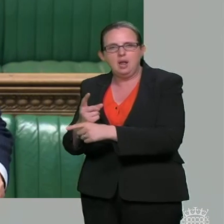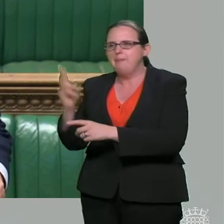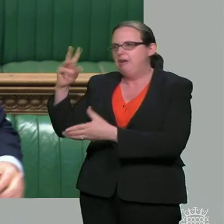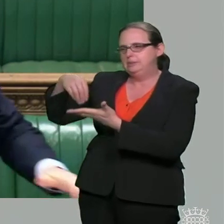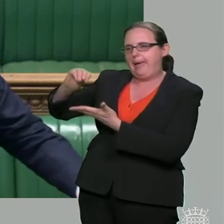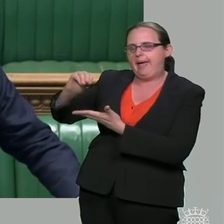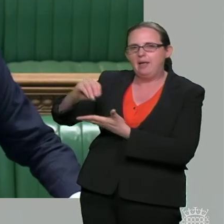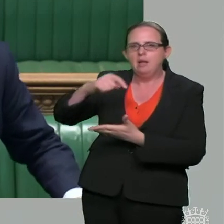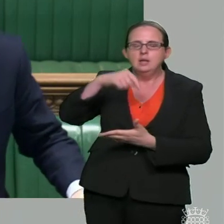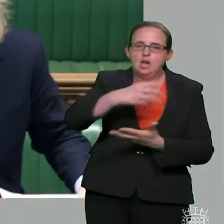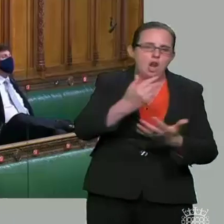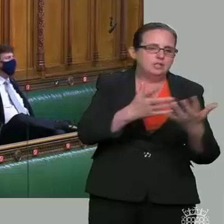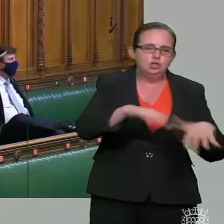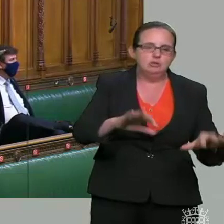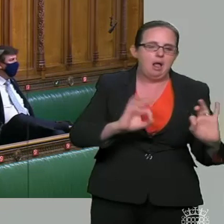We want to level up.